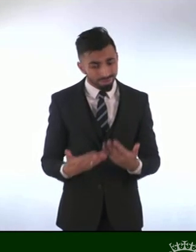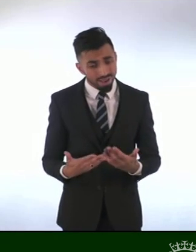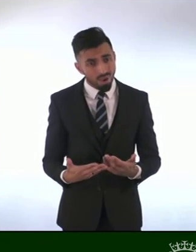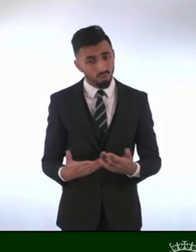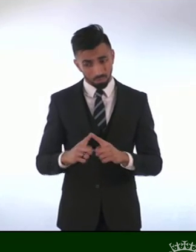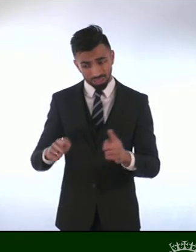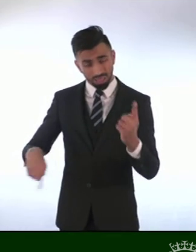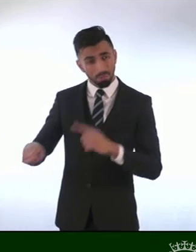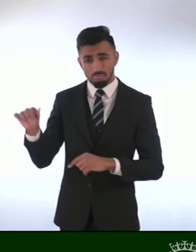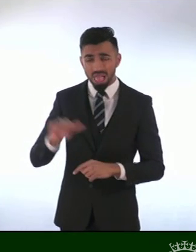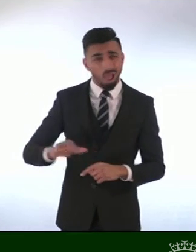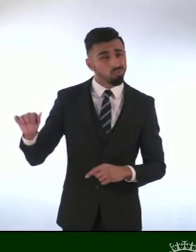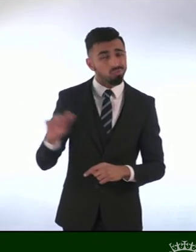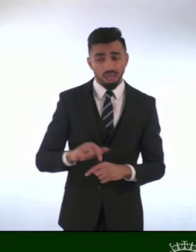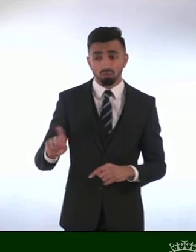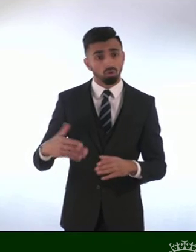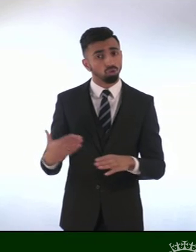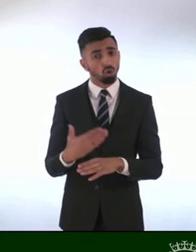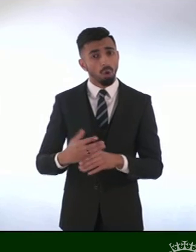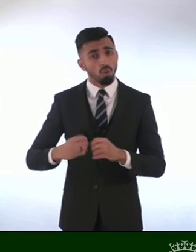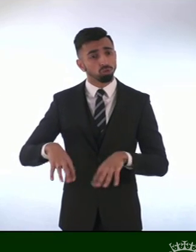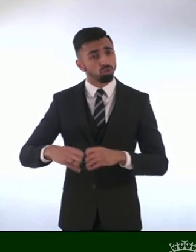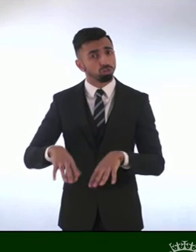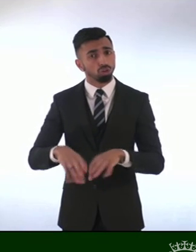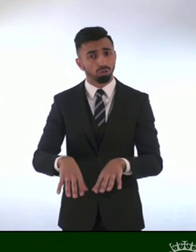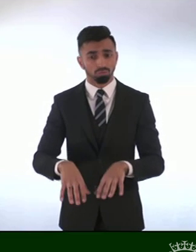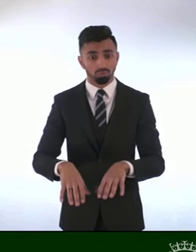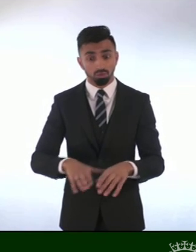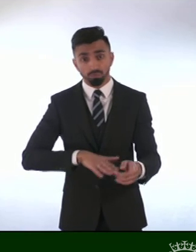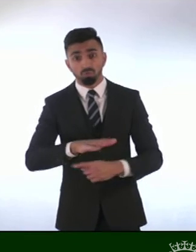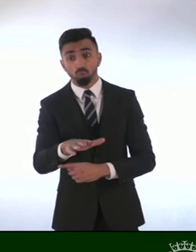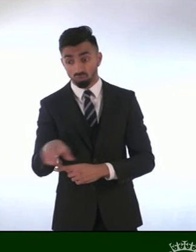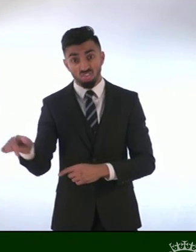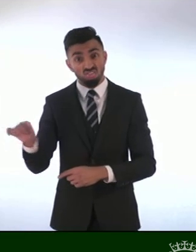It is happening today. Millions will face the same threat.